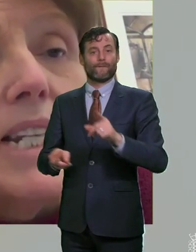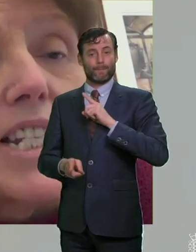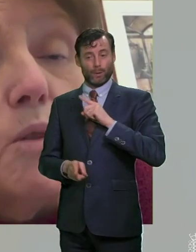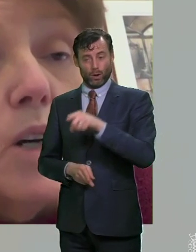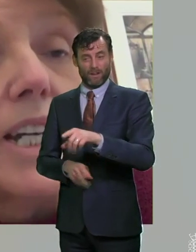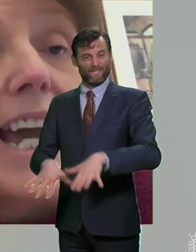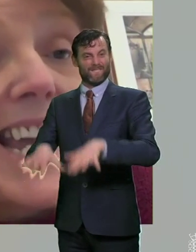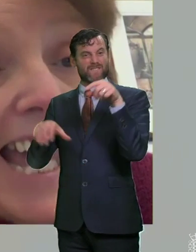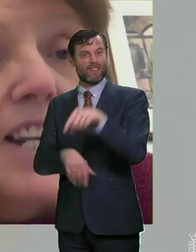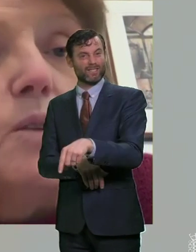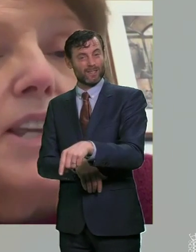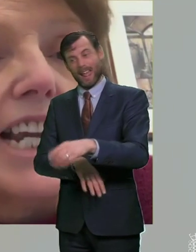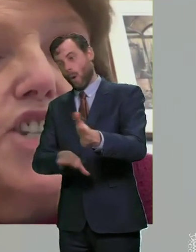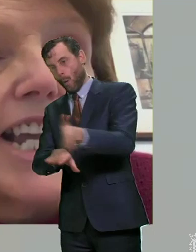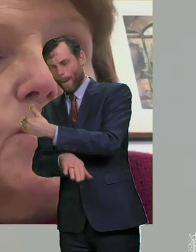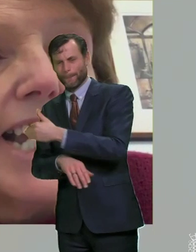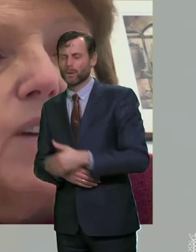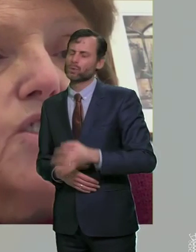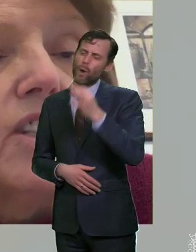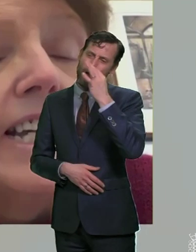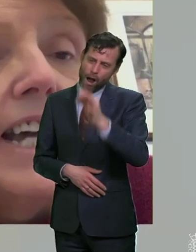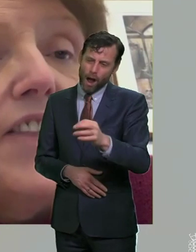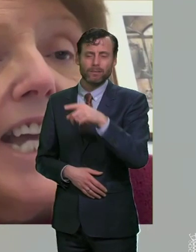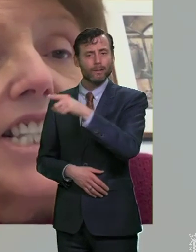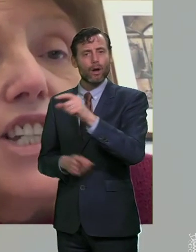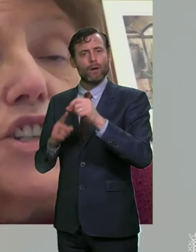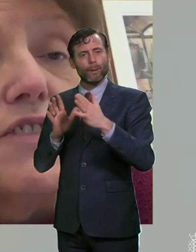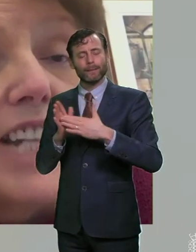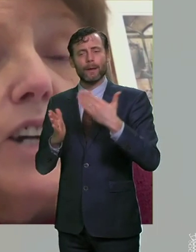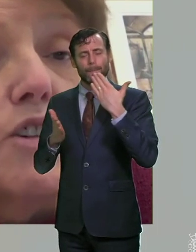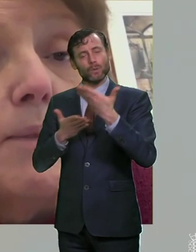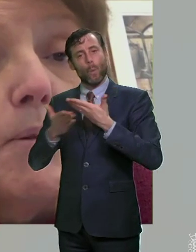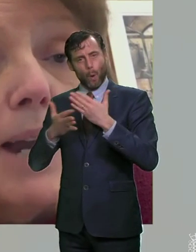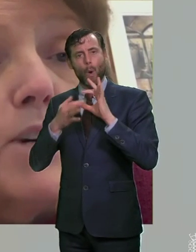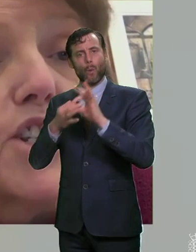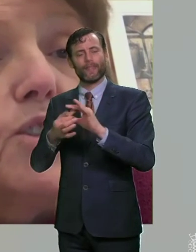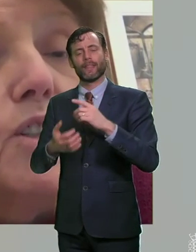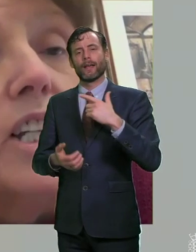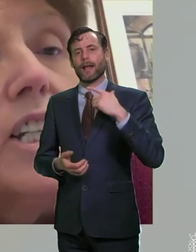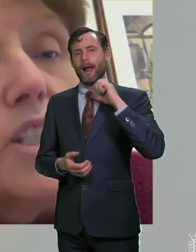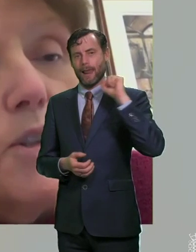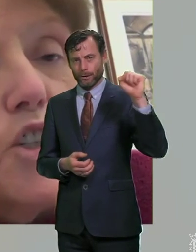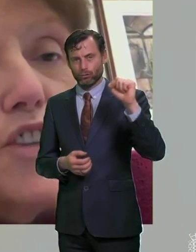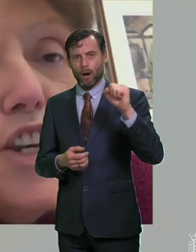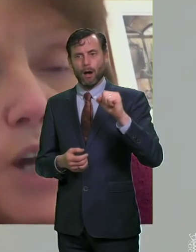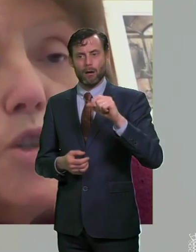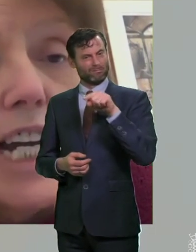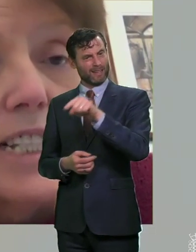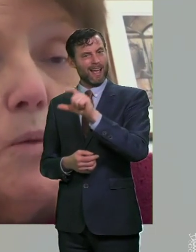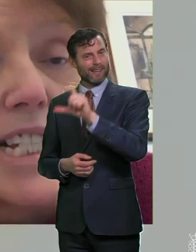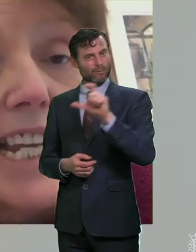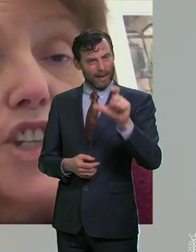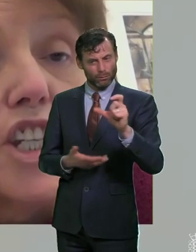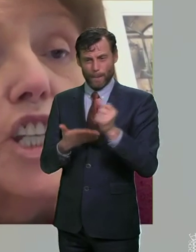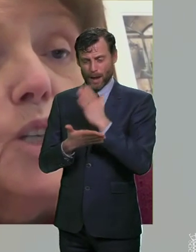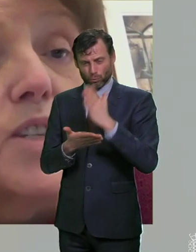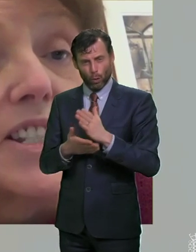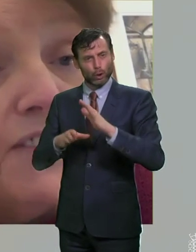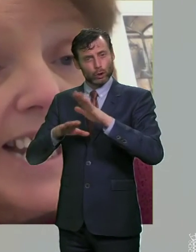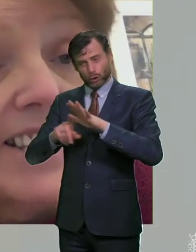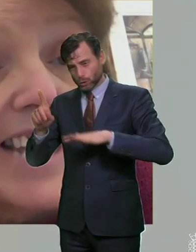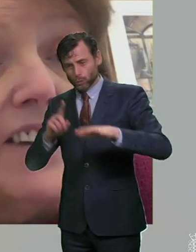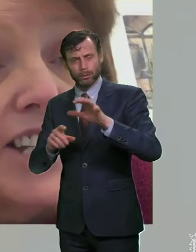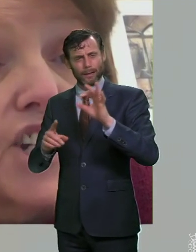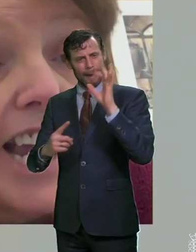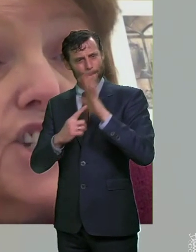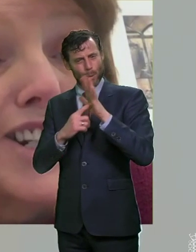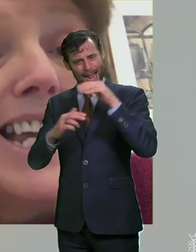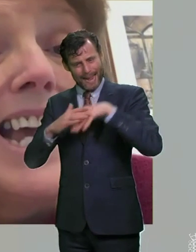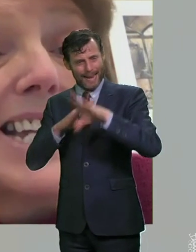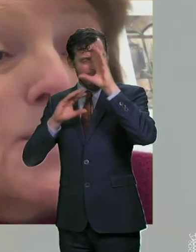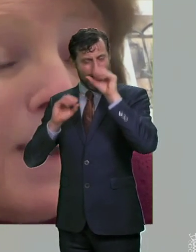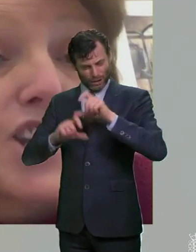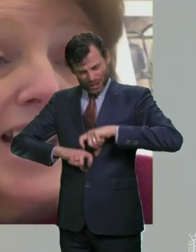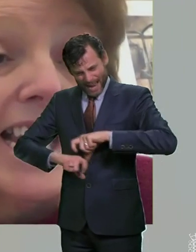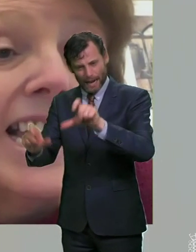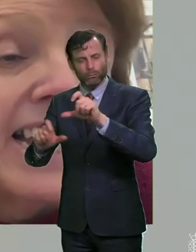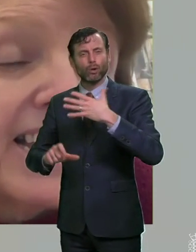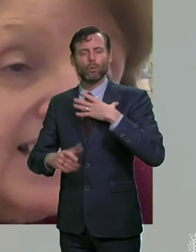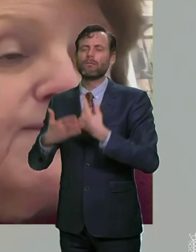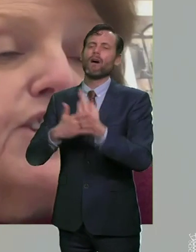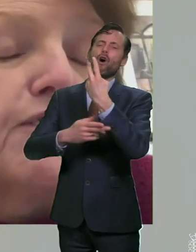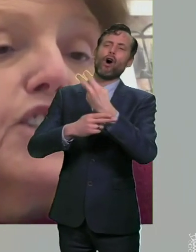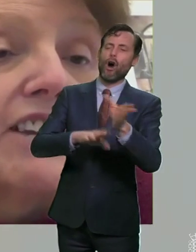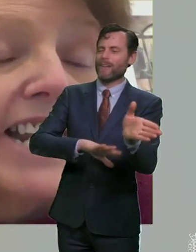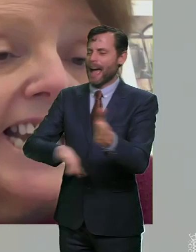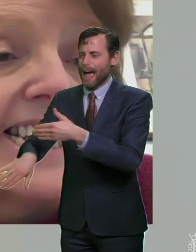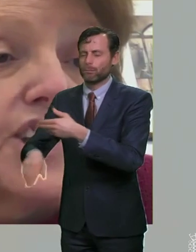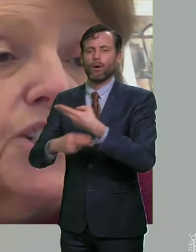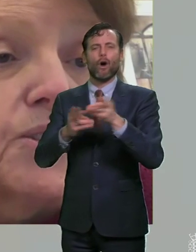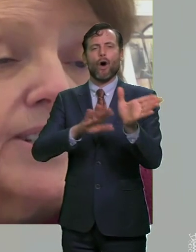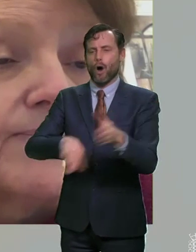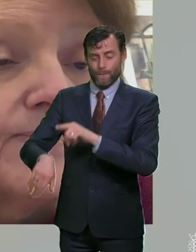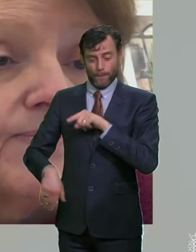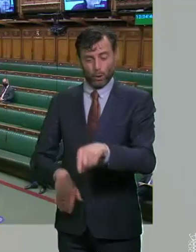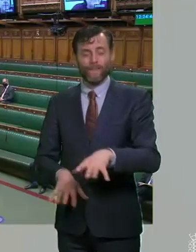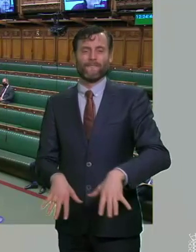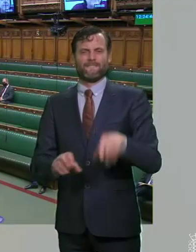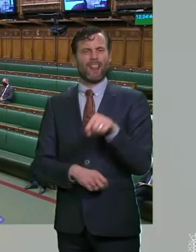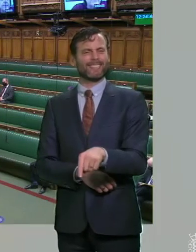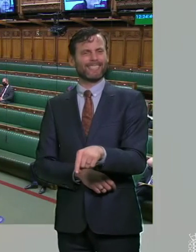Will the Prime Minister work again with Lancashire County Council and the headteacher of Town Green Primary School to ensure that no child in West Lancashire loses a vital day of education, especially to flooding-related issues?